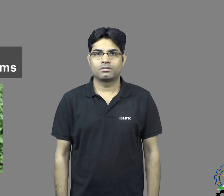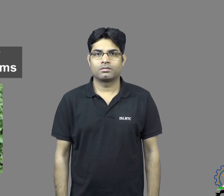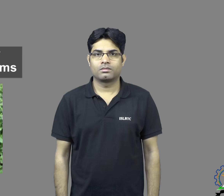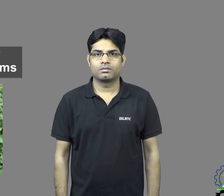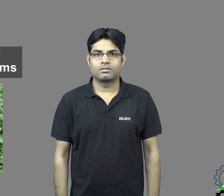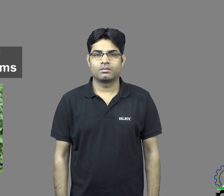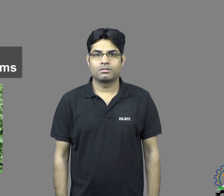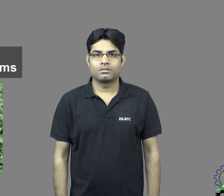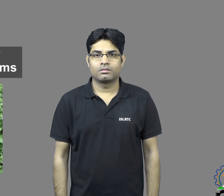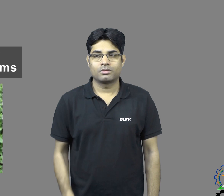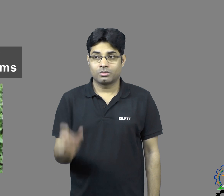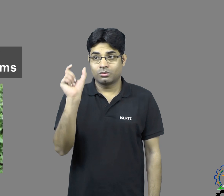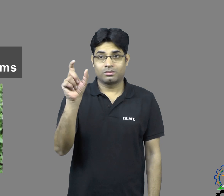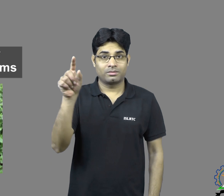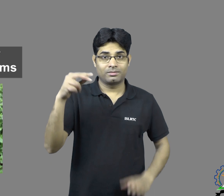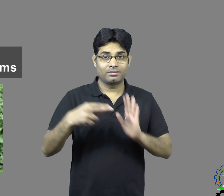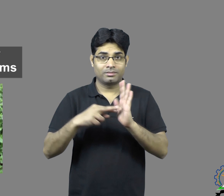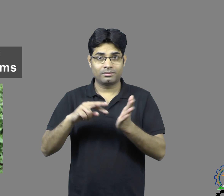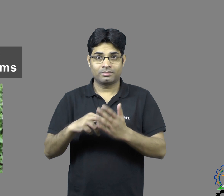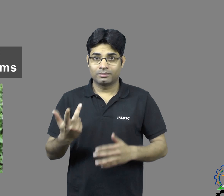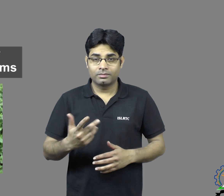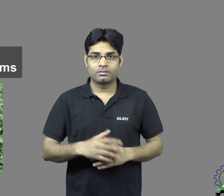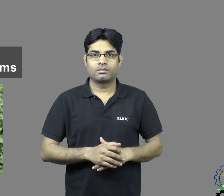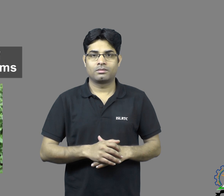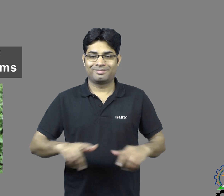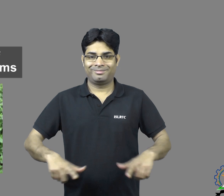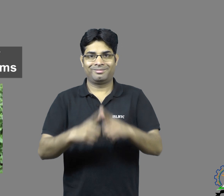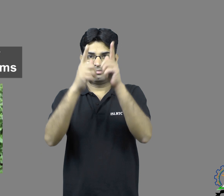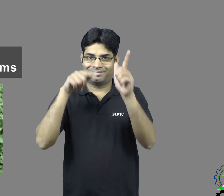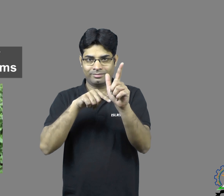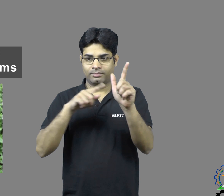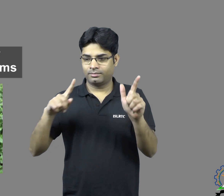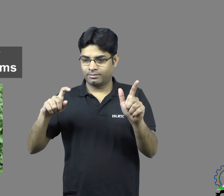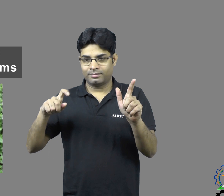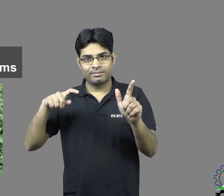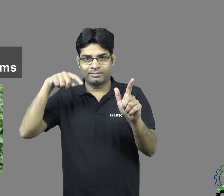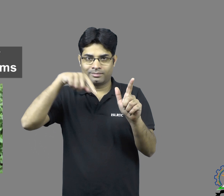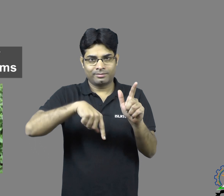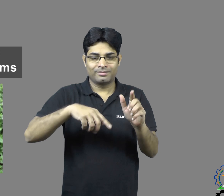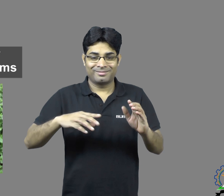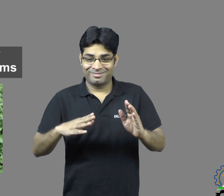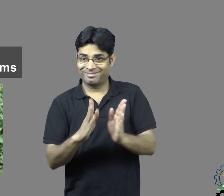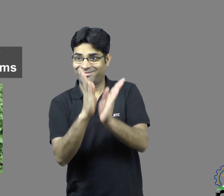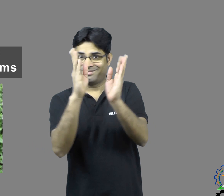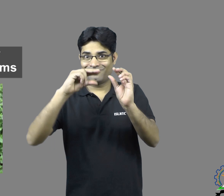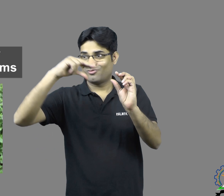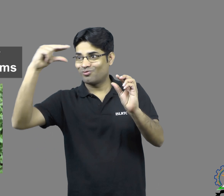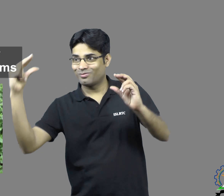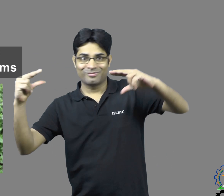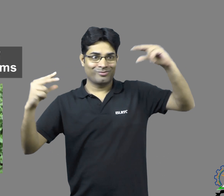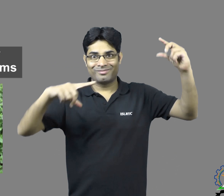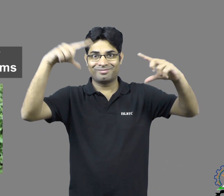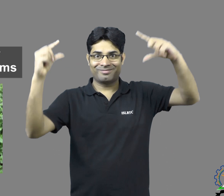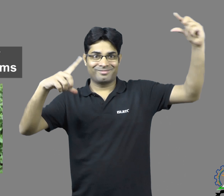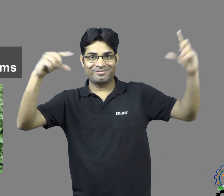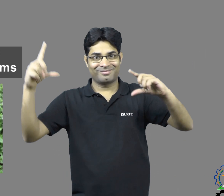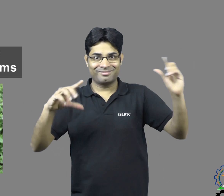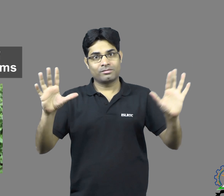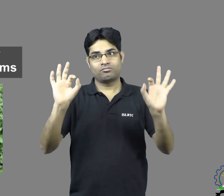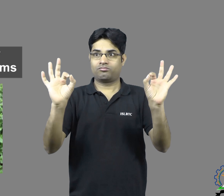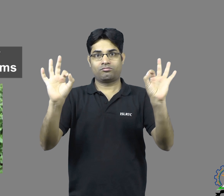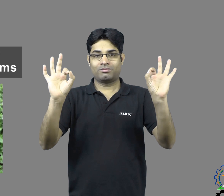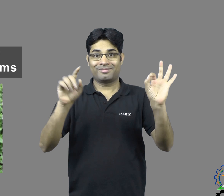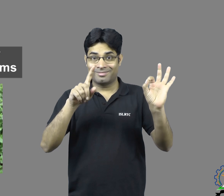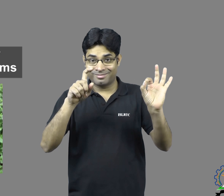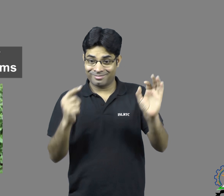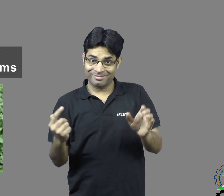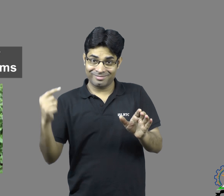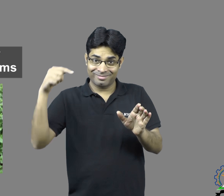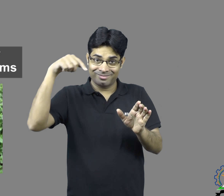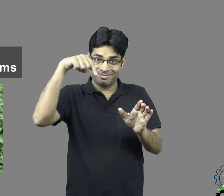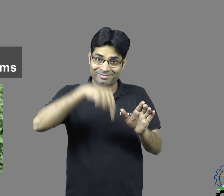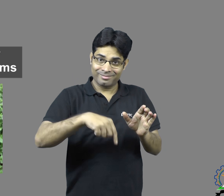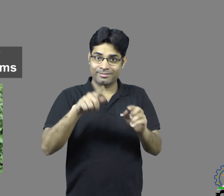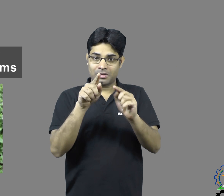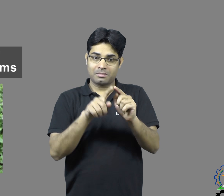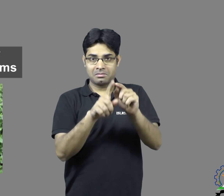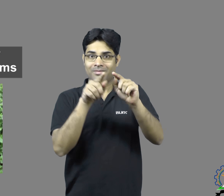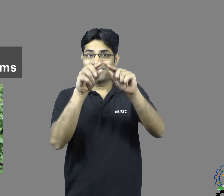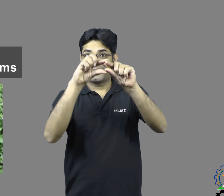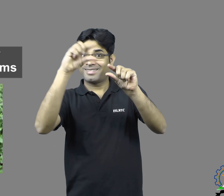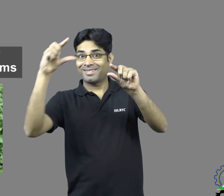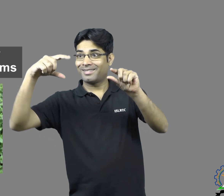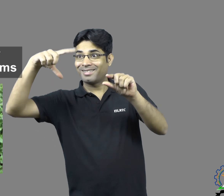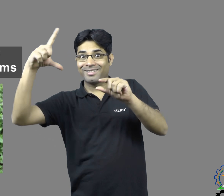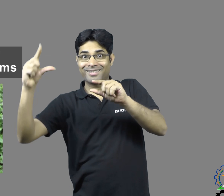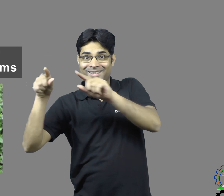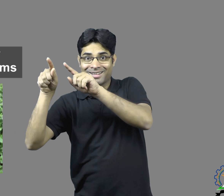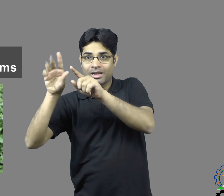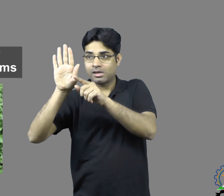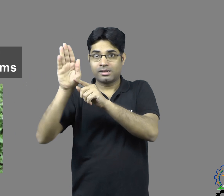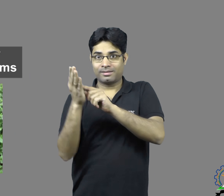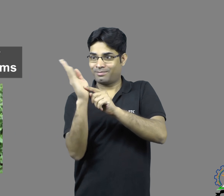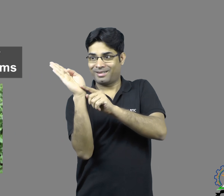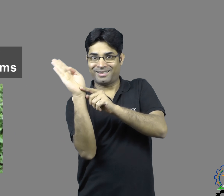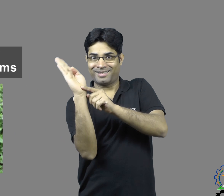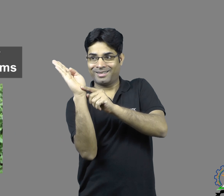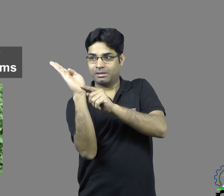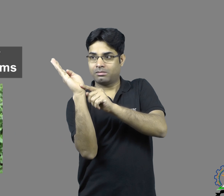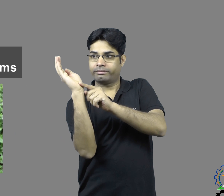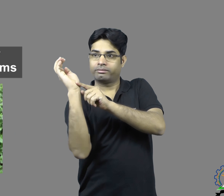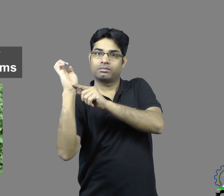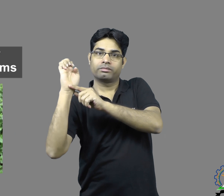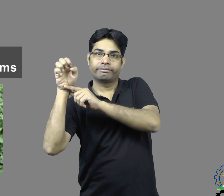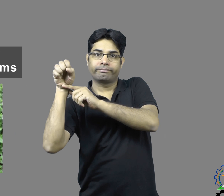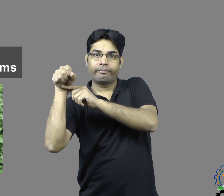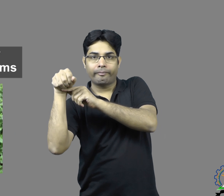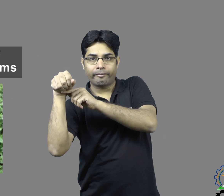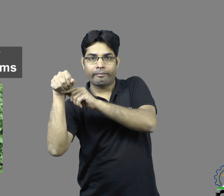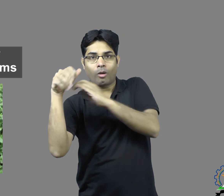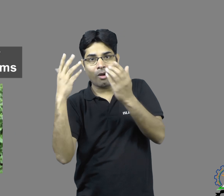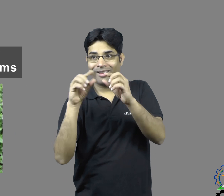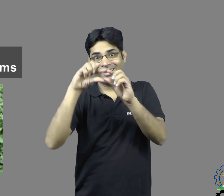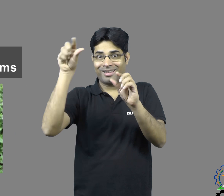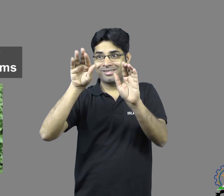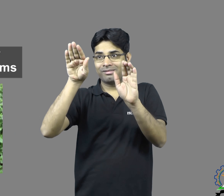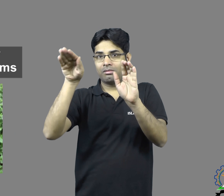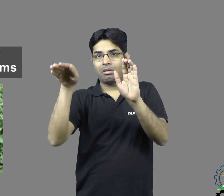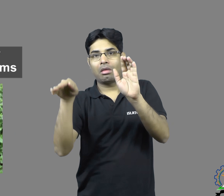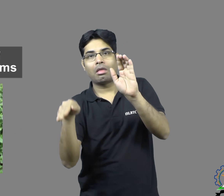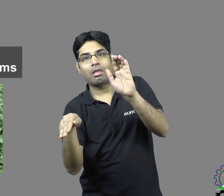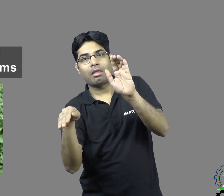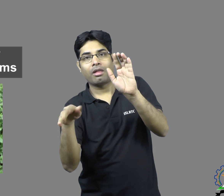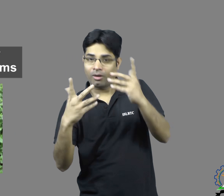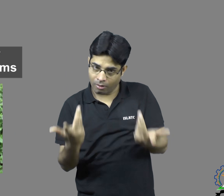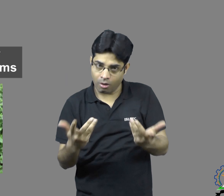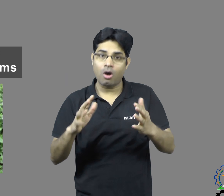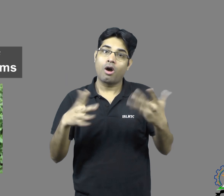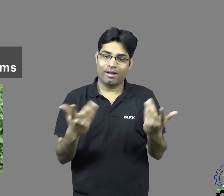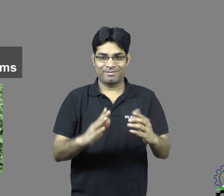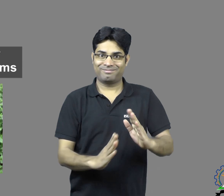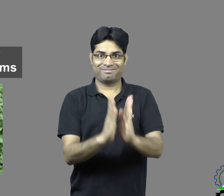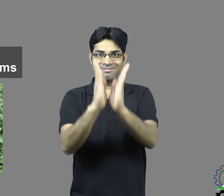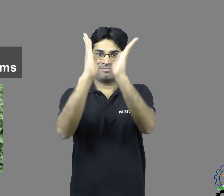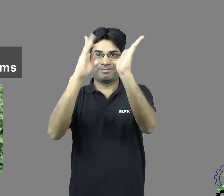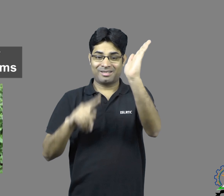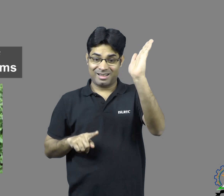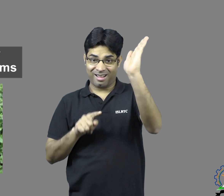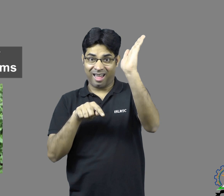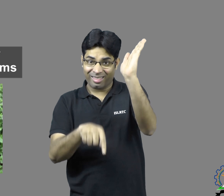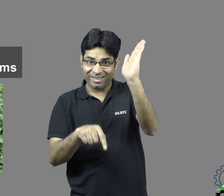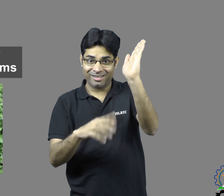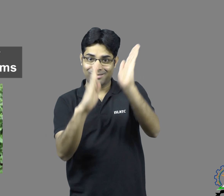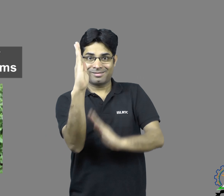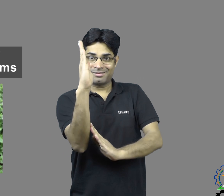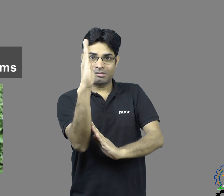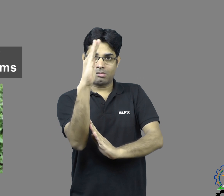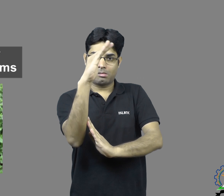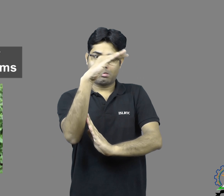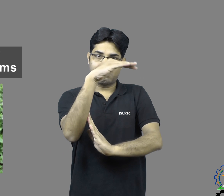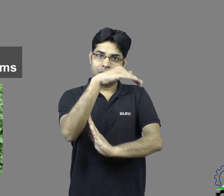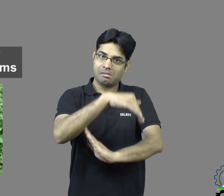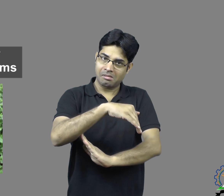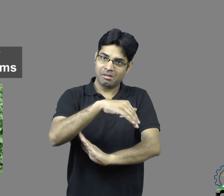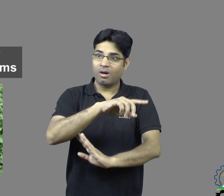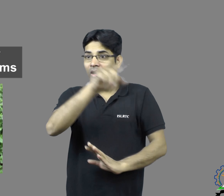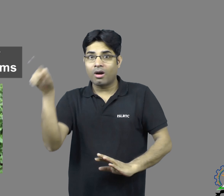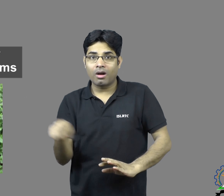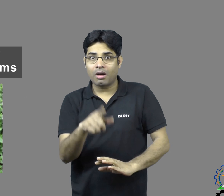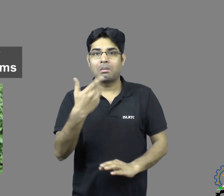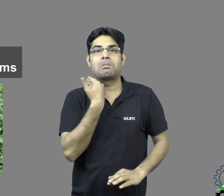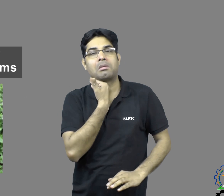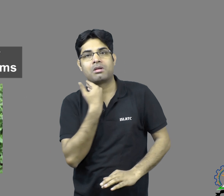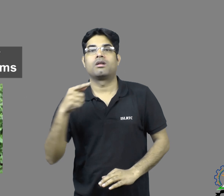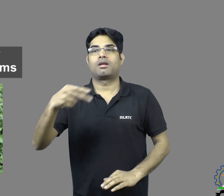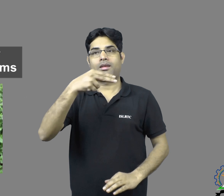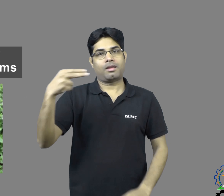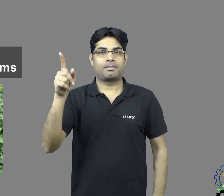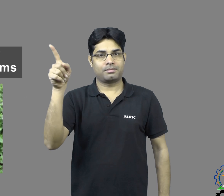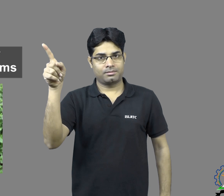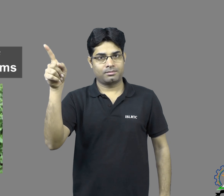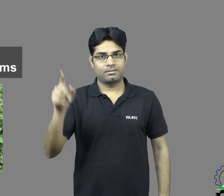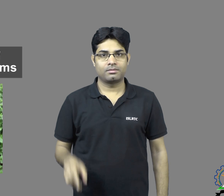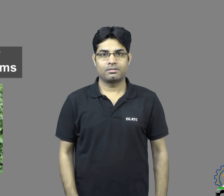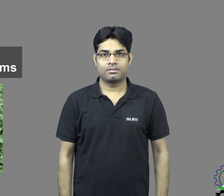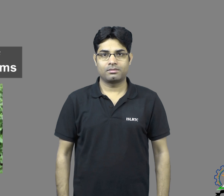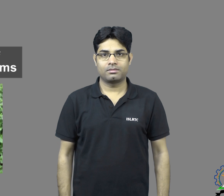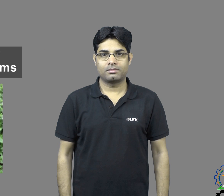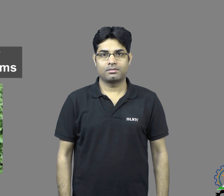Twisting of Leaves and Stems